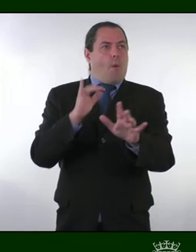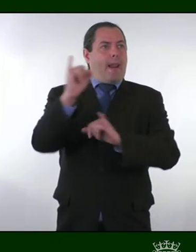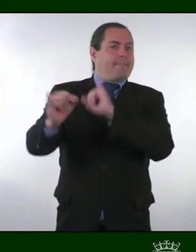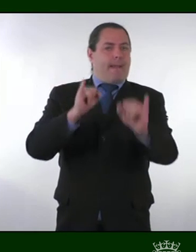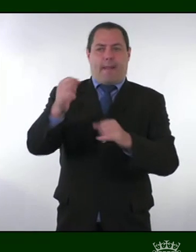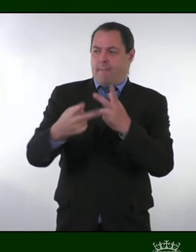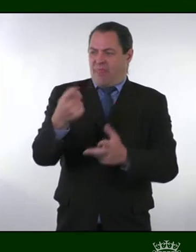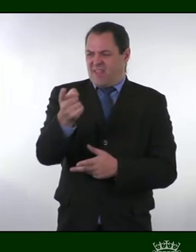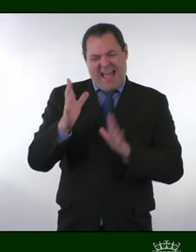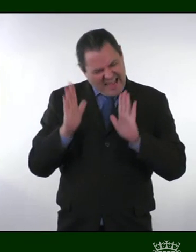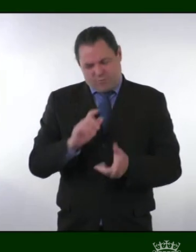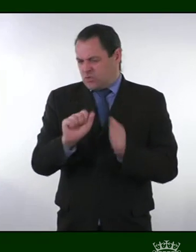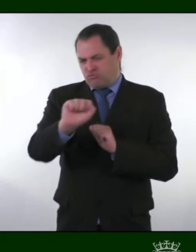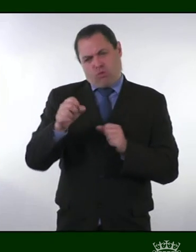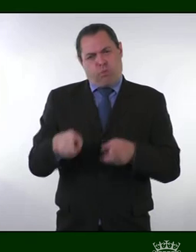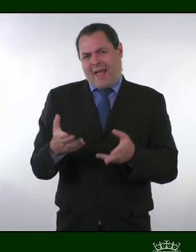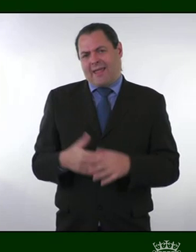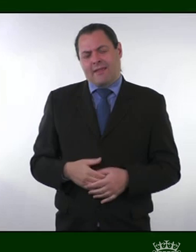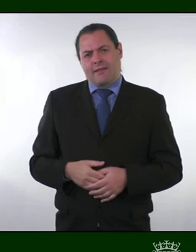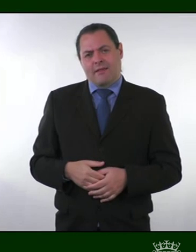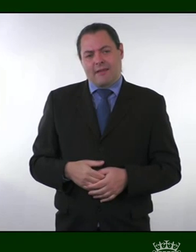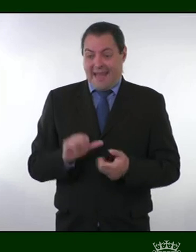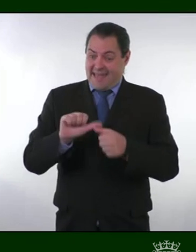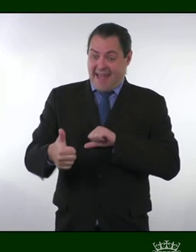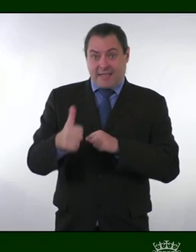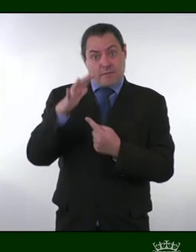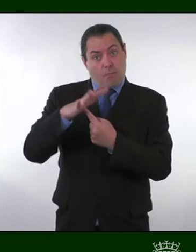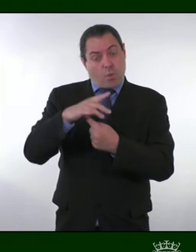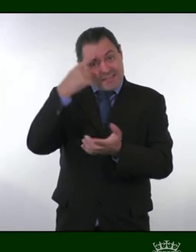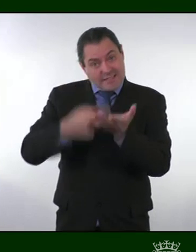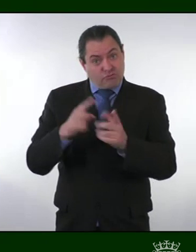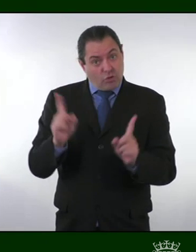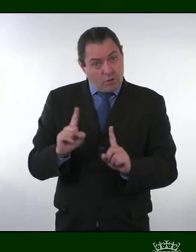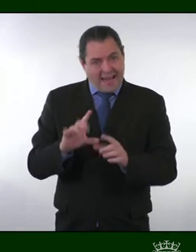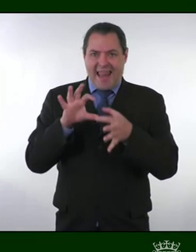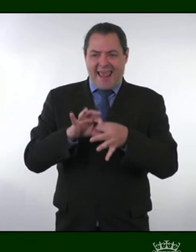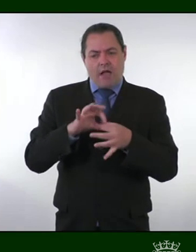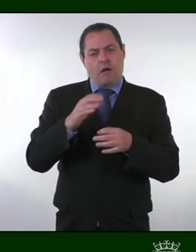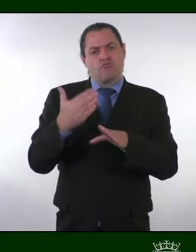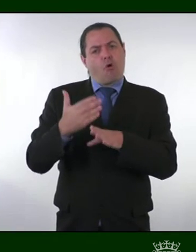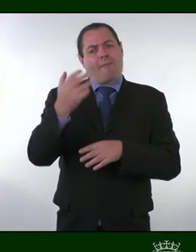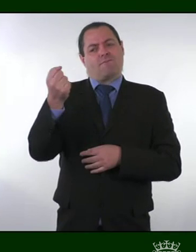This has got to change, because the next major decision for the Prime Minister is on the furlough scheme.